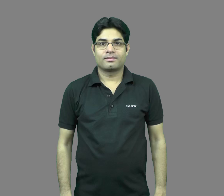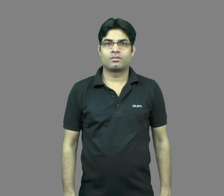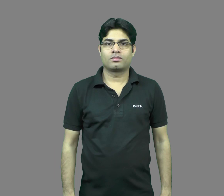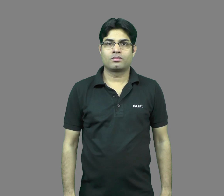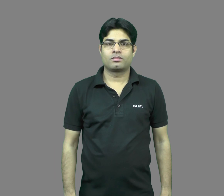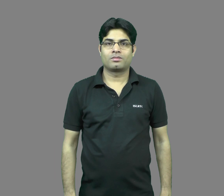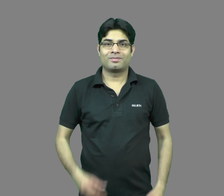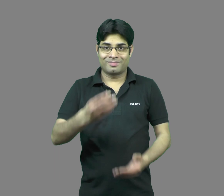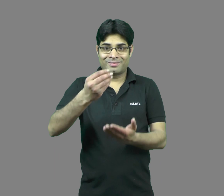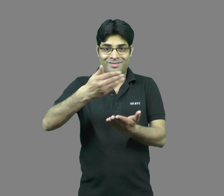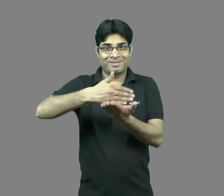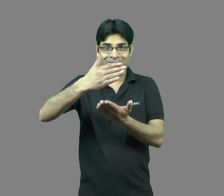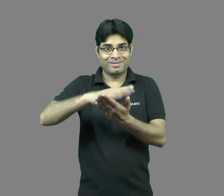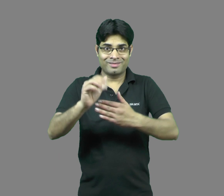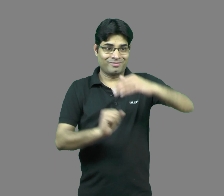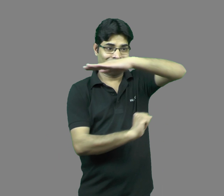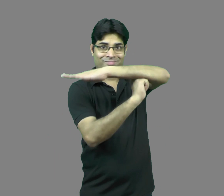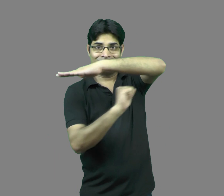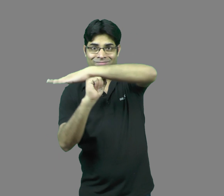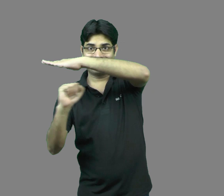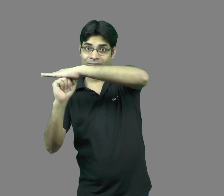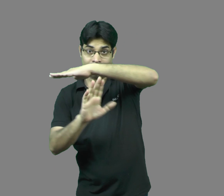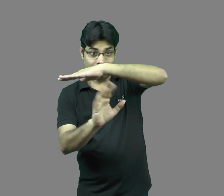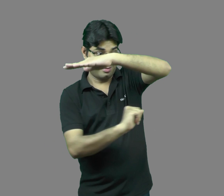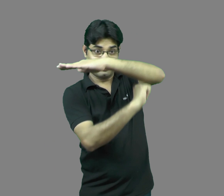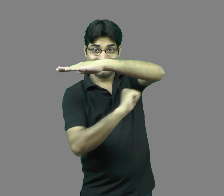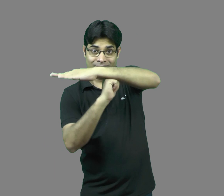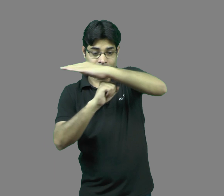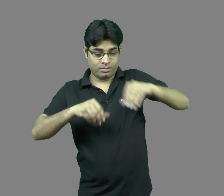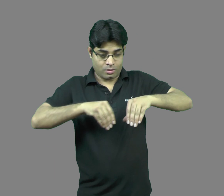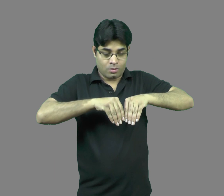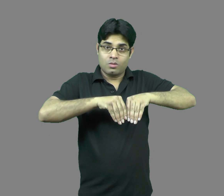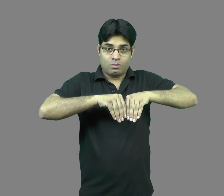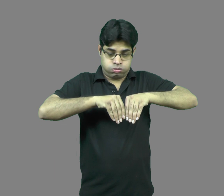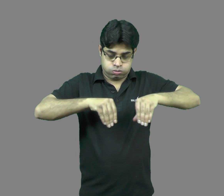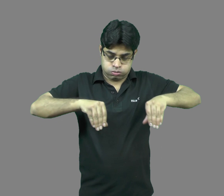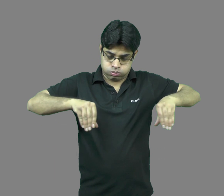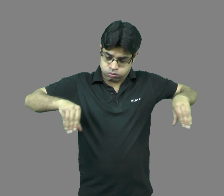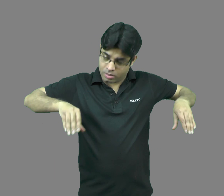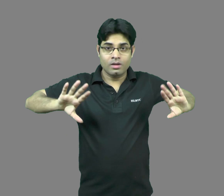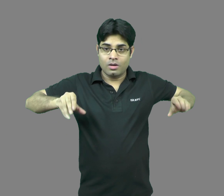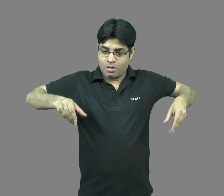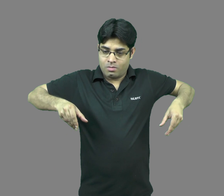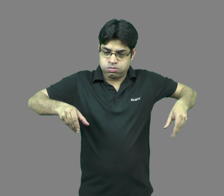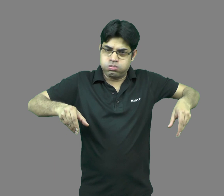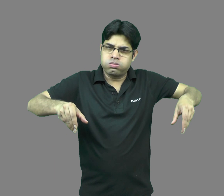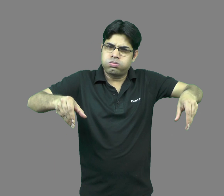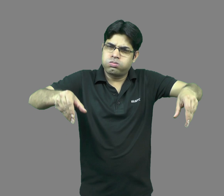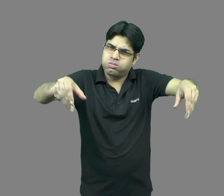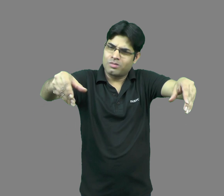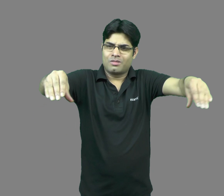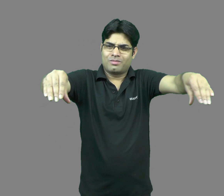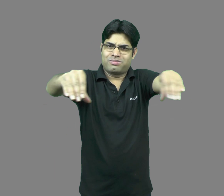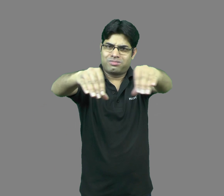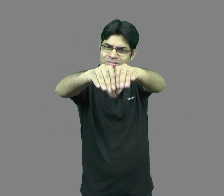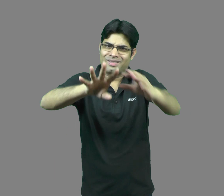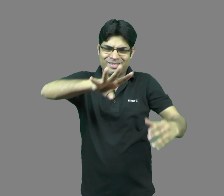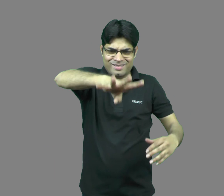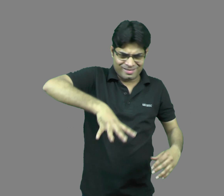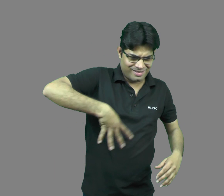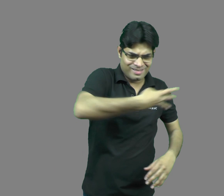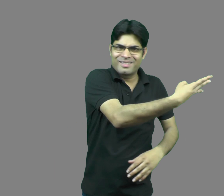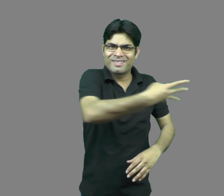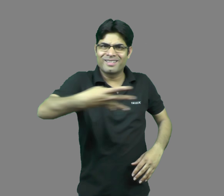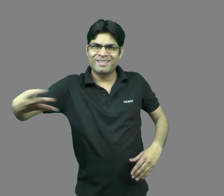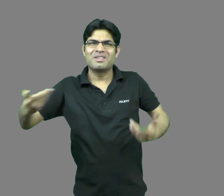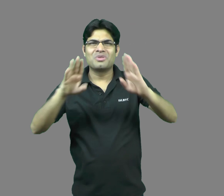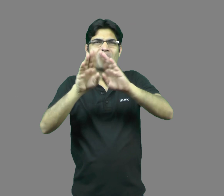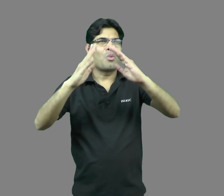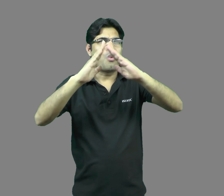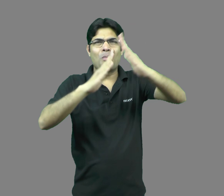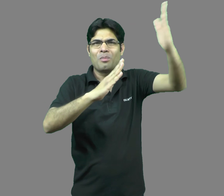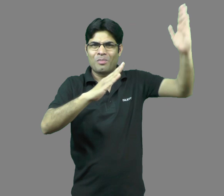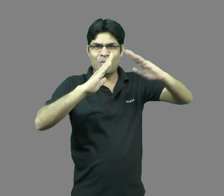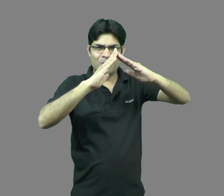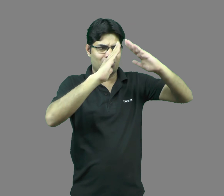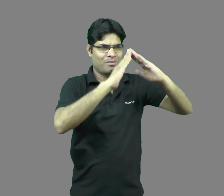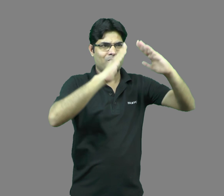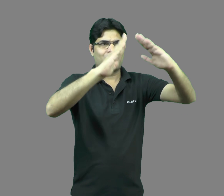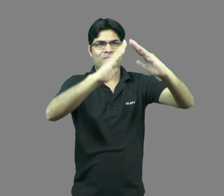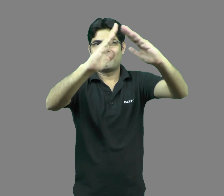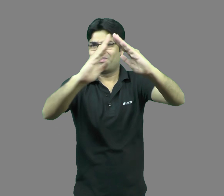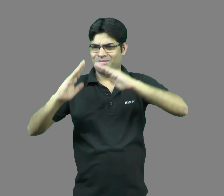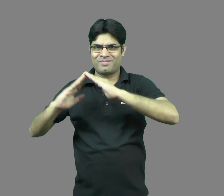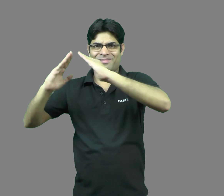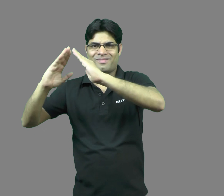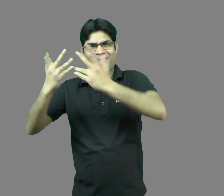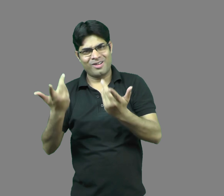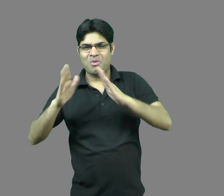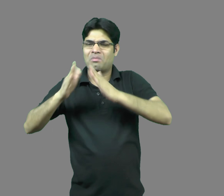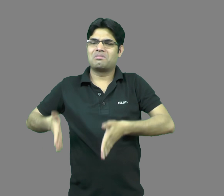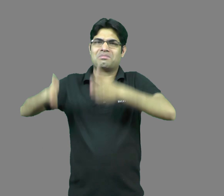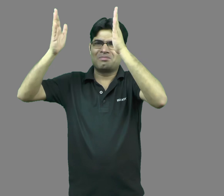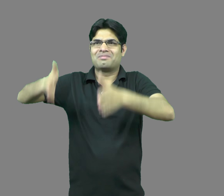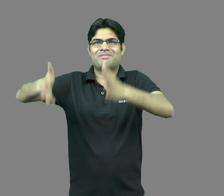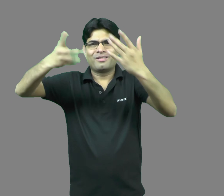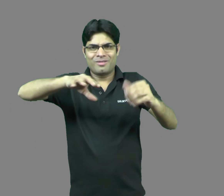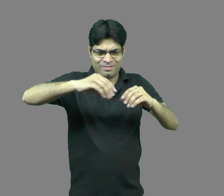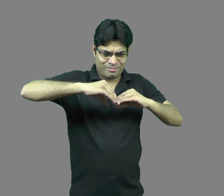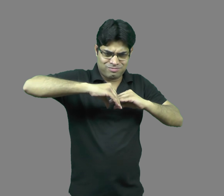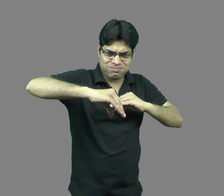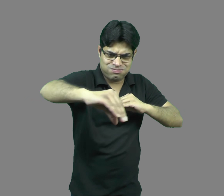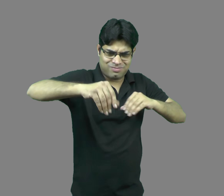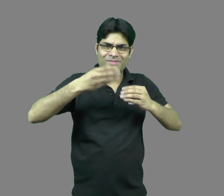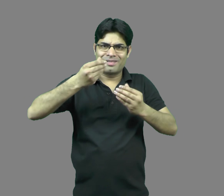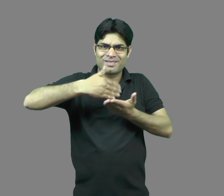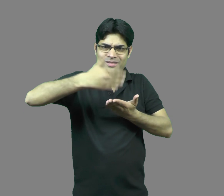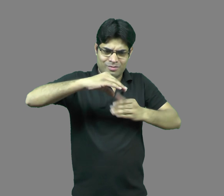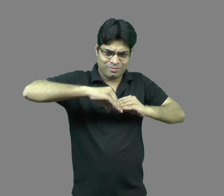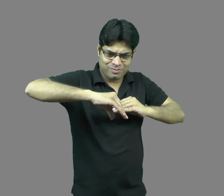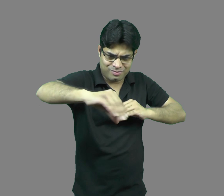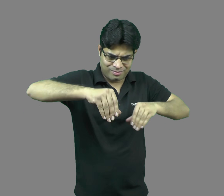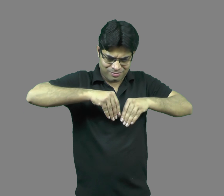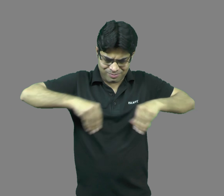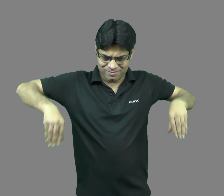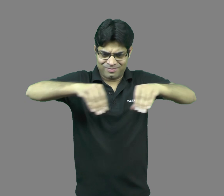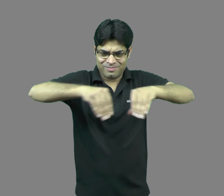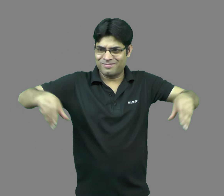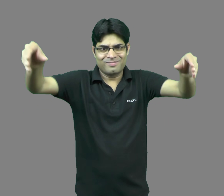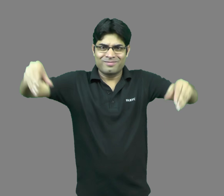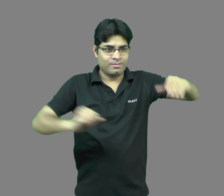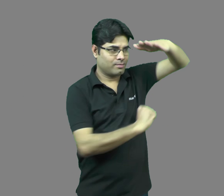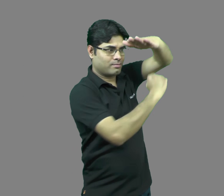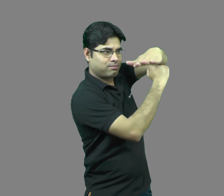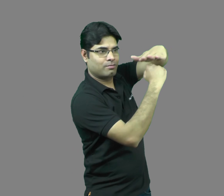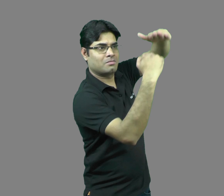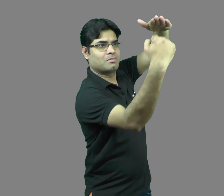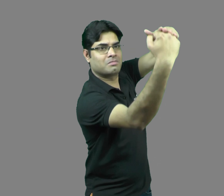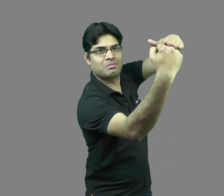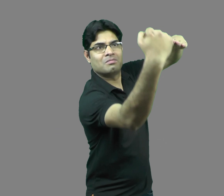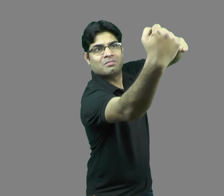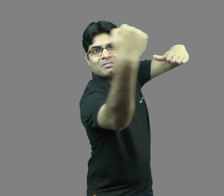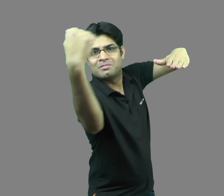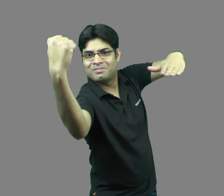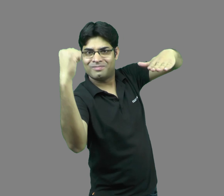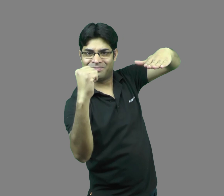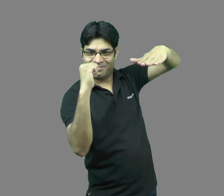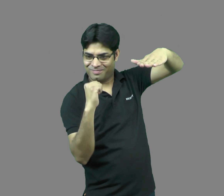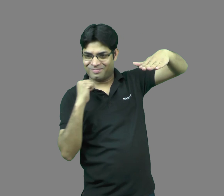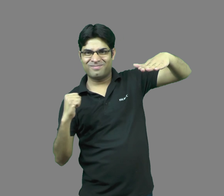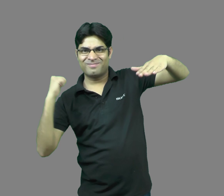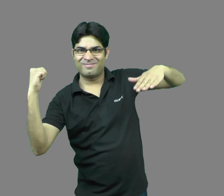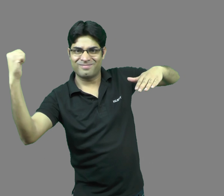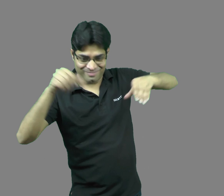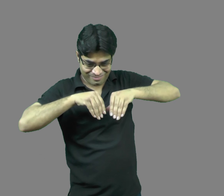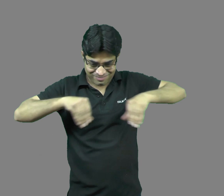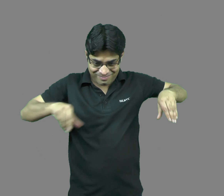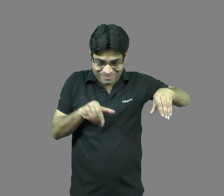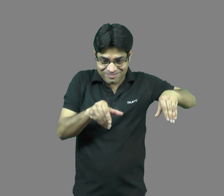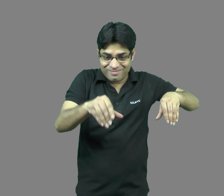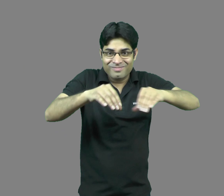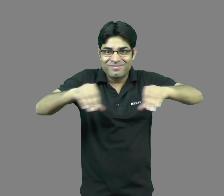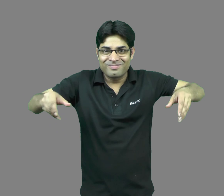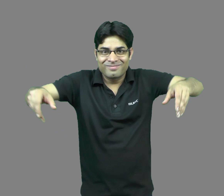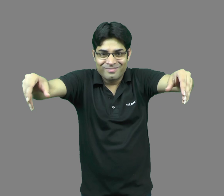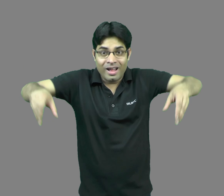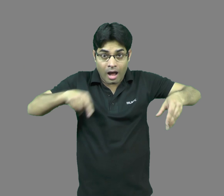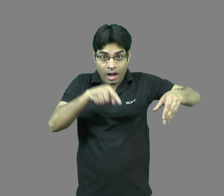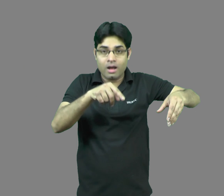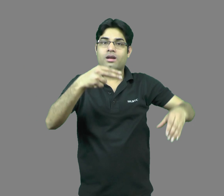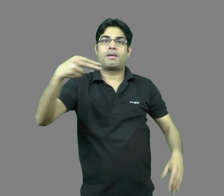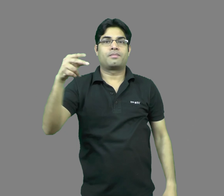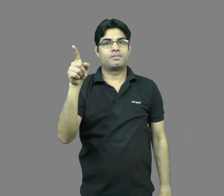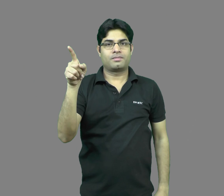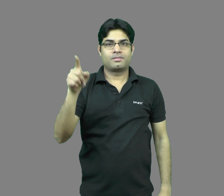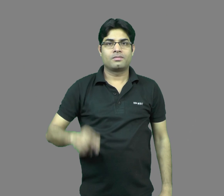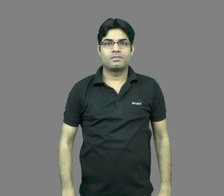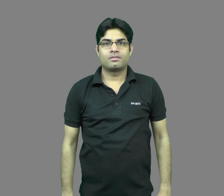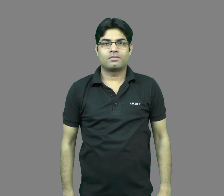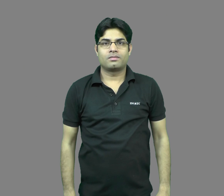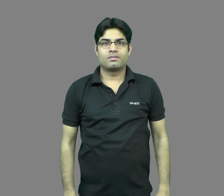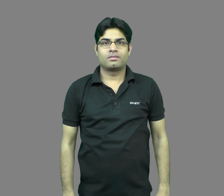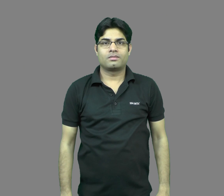Raft Foundation